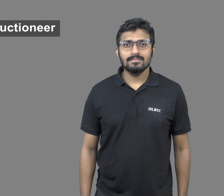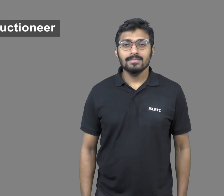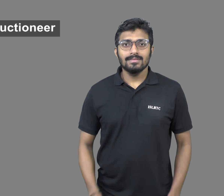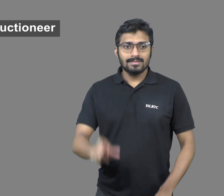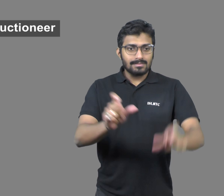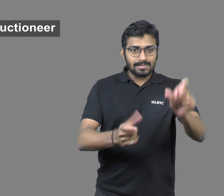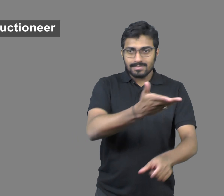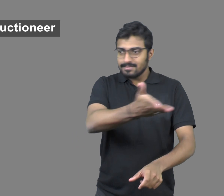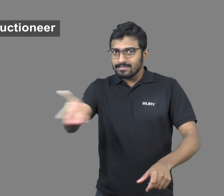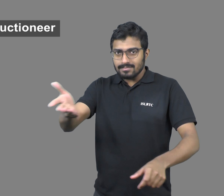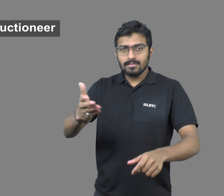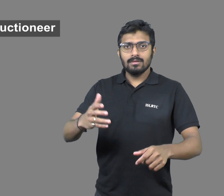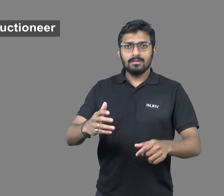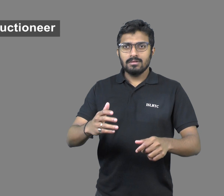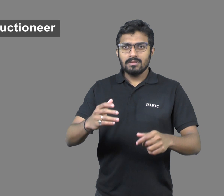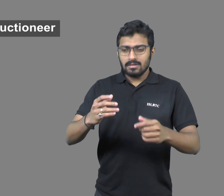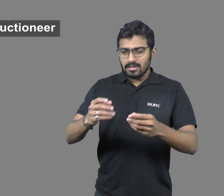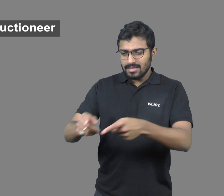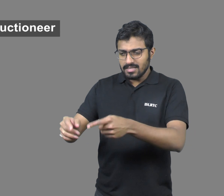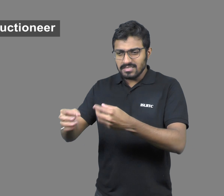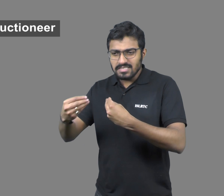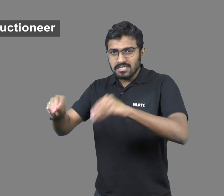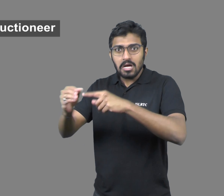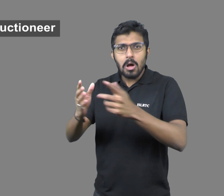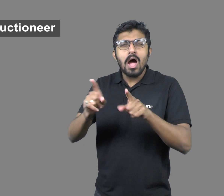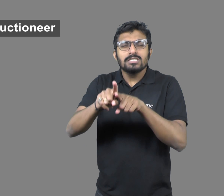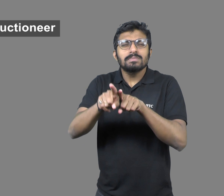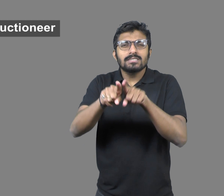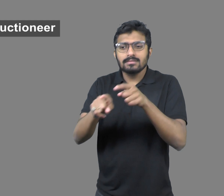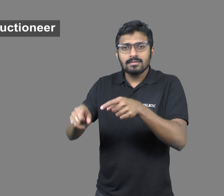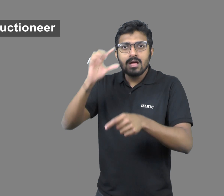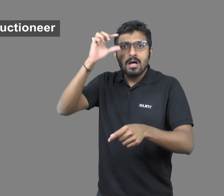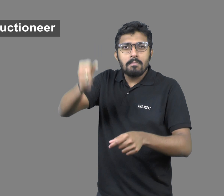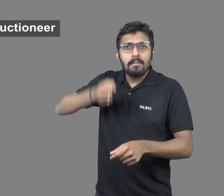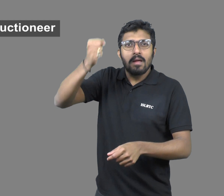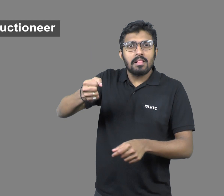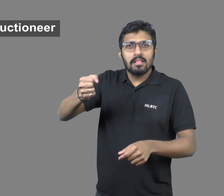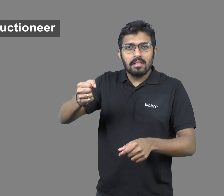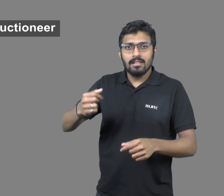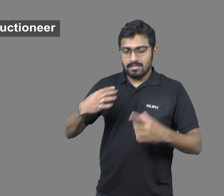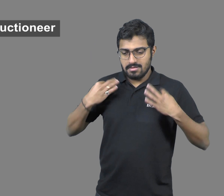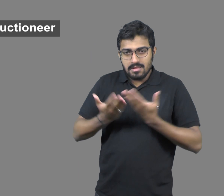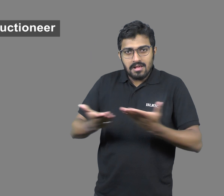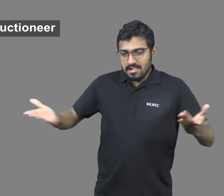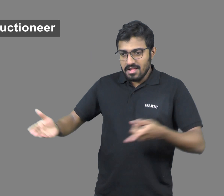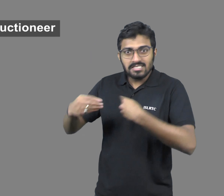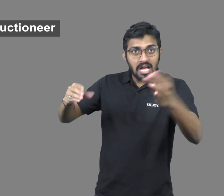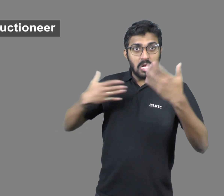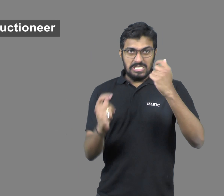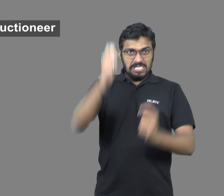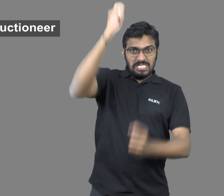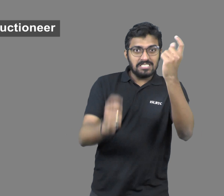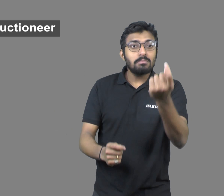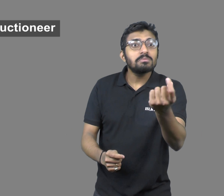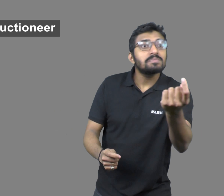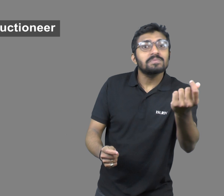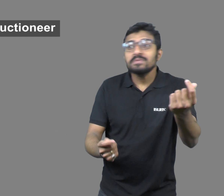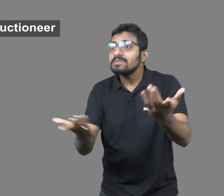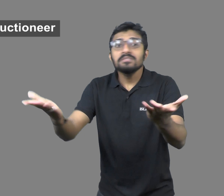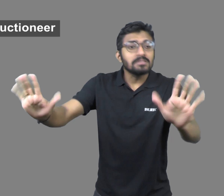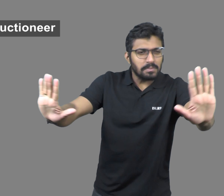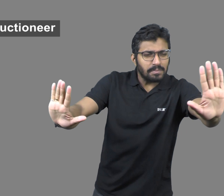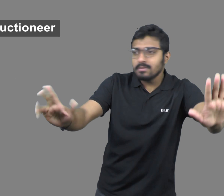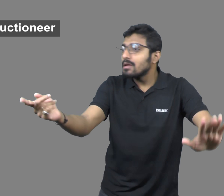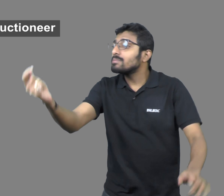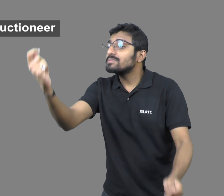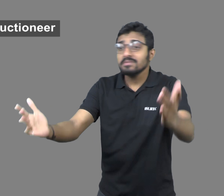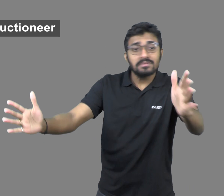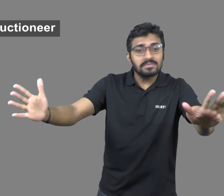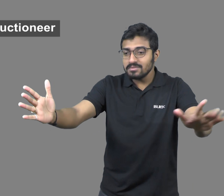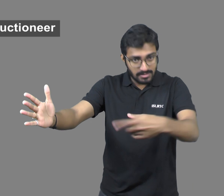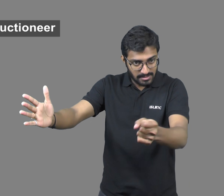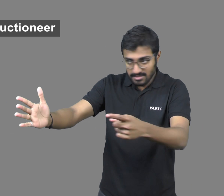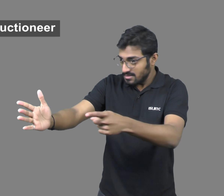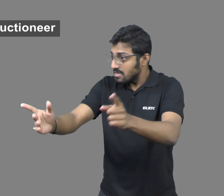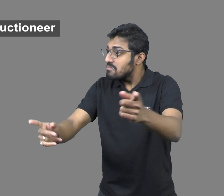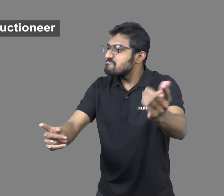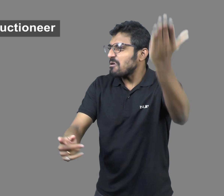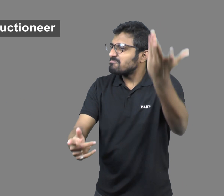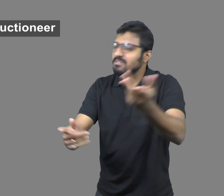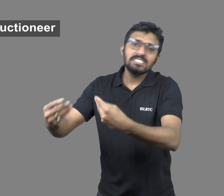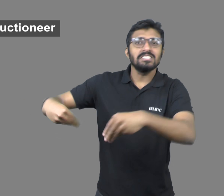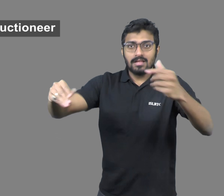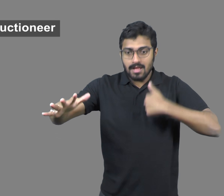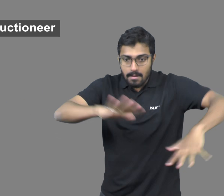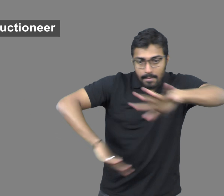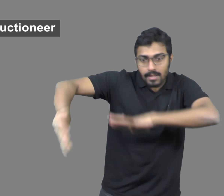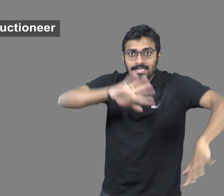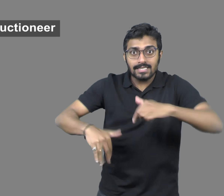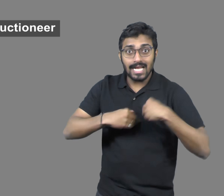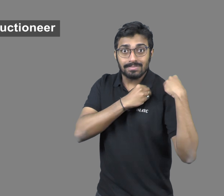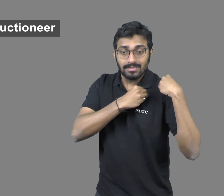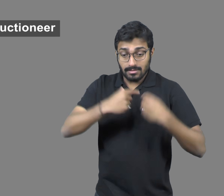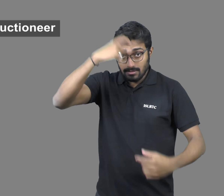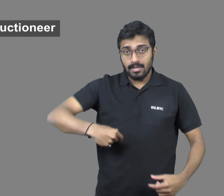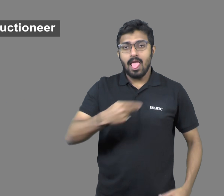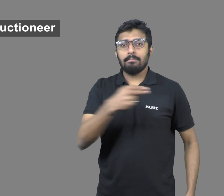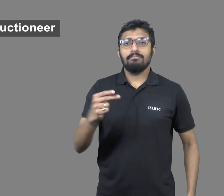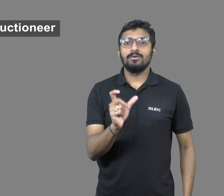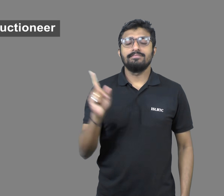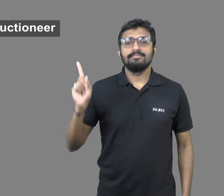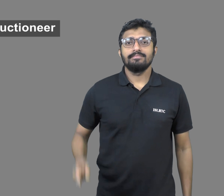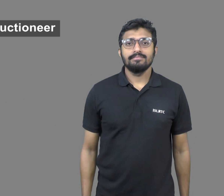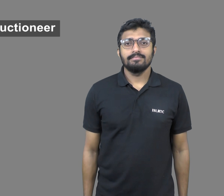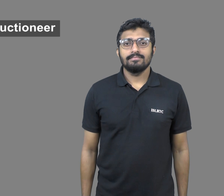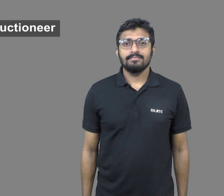Auctioneer